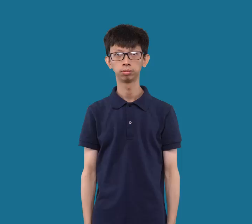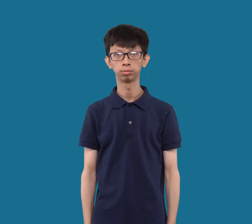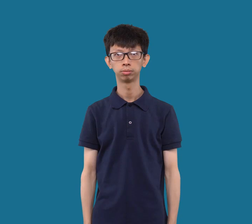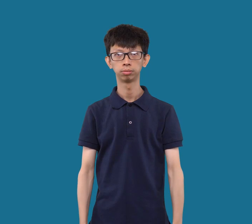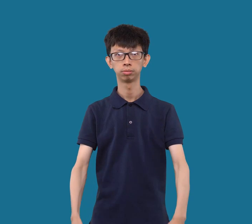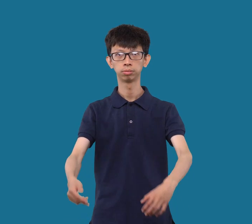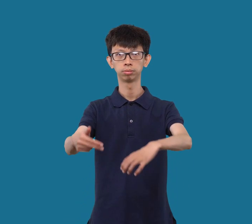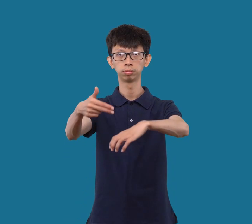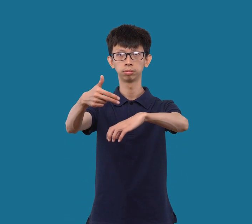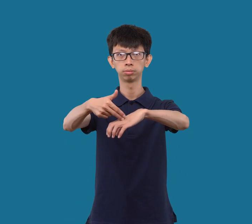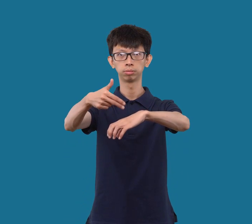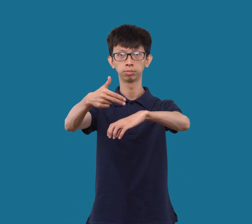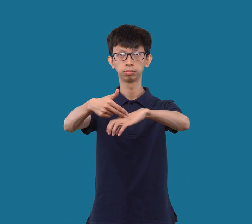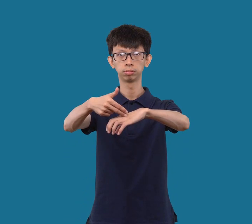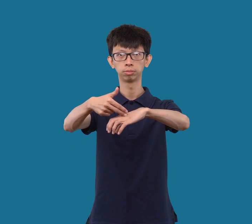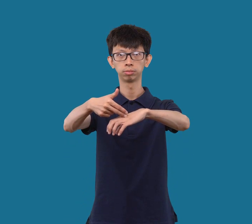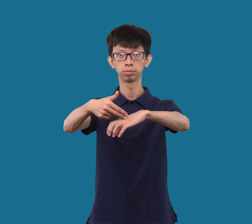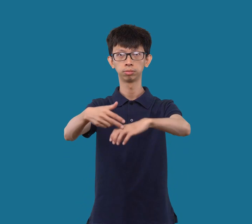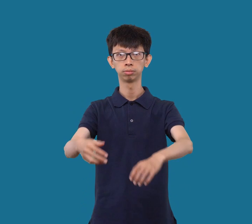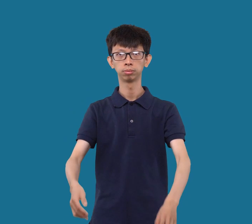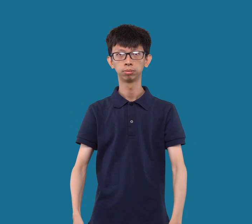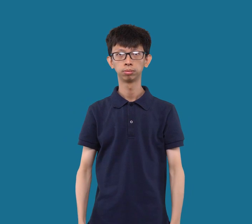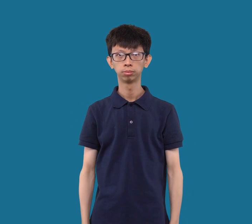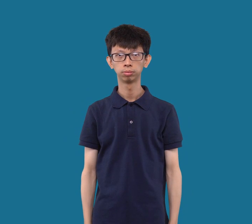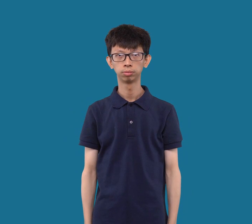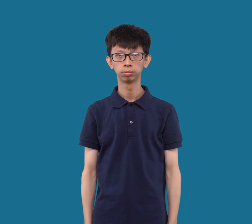dầu mỏ